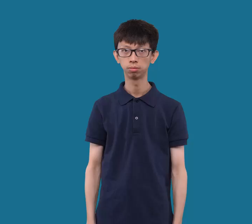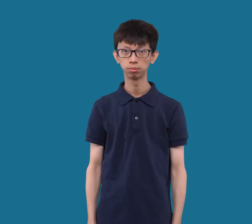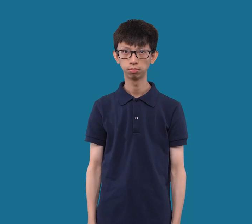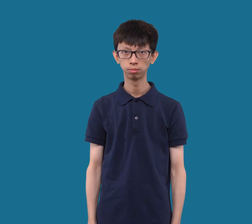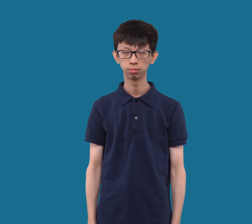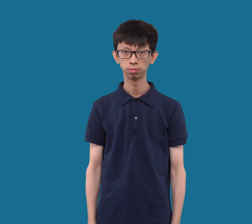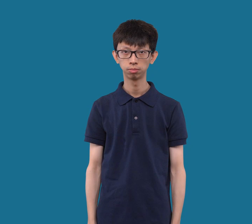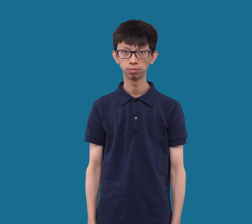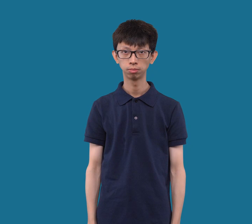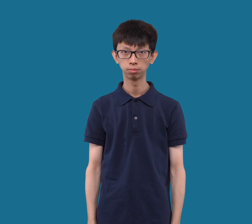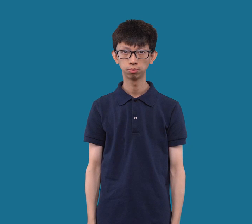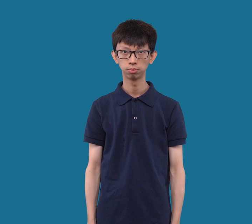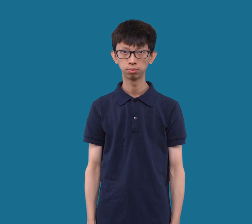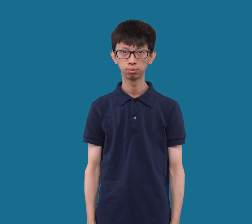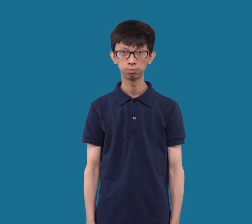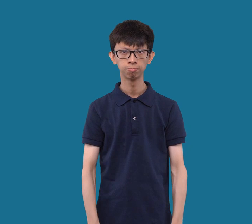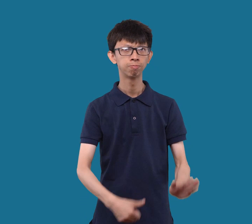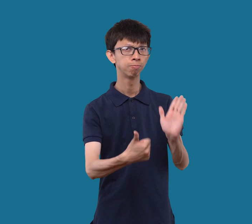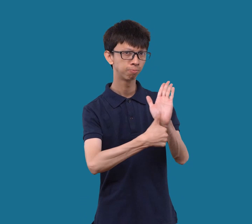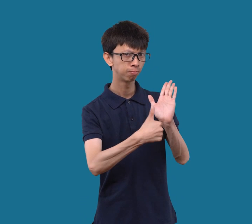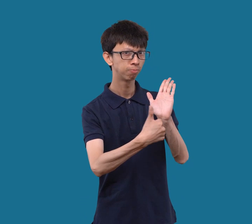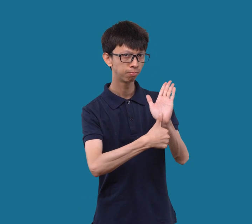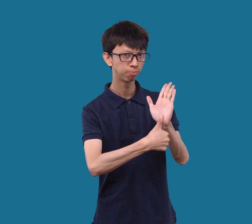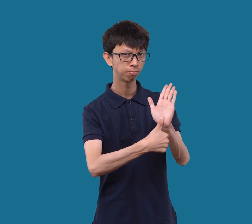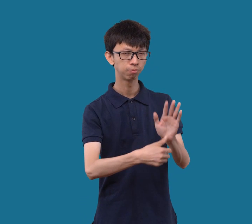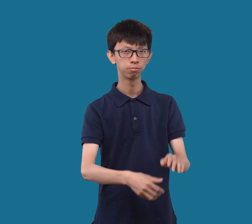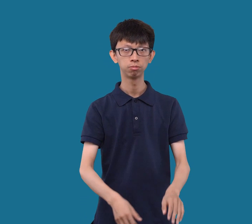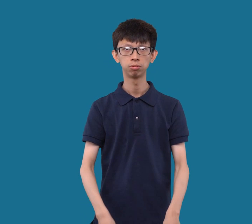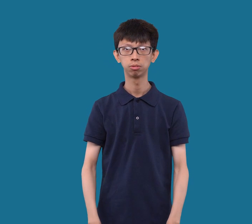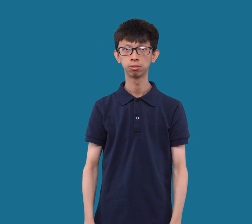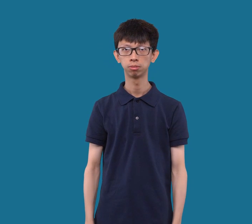chứng minh